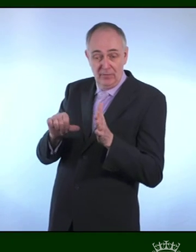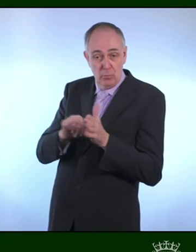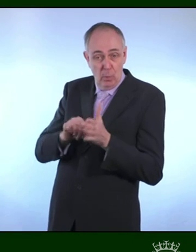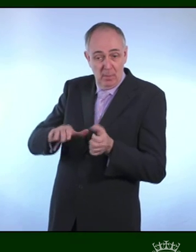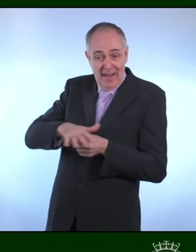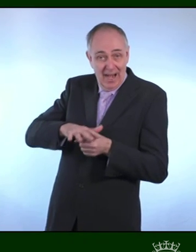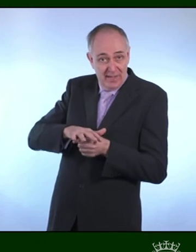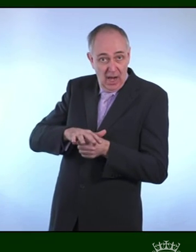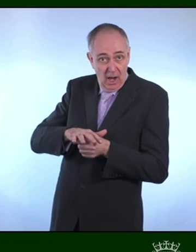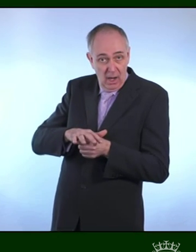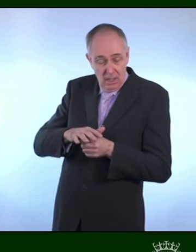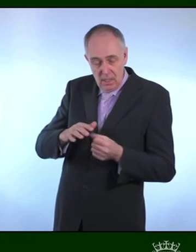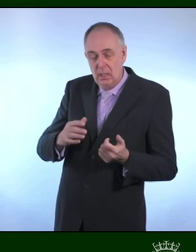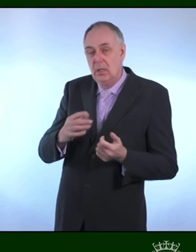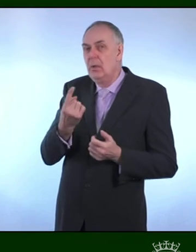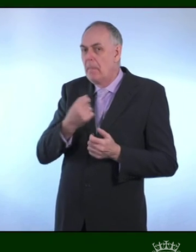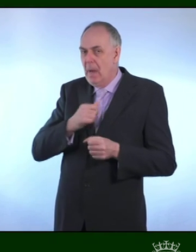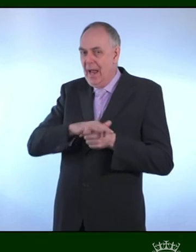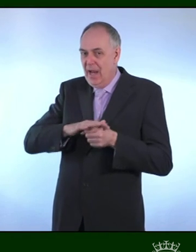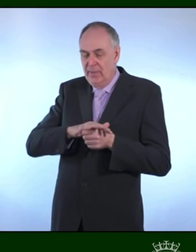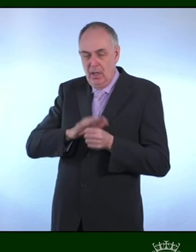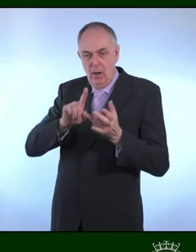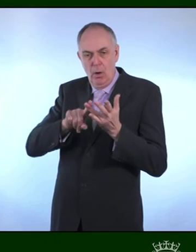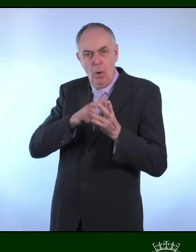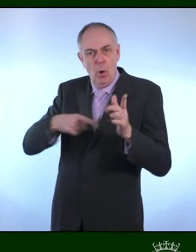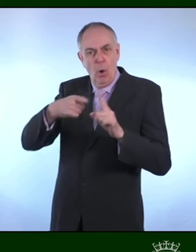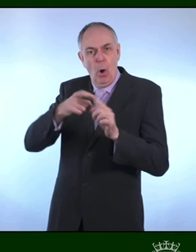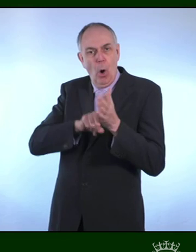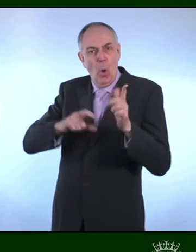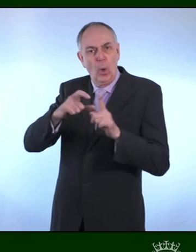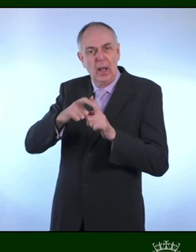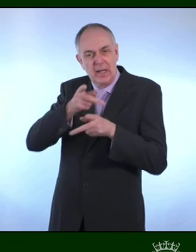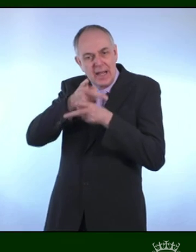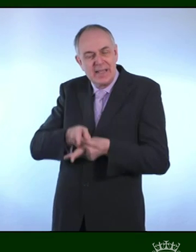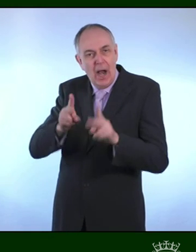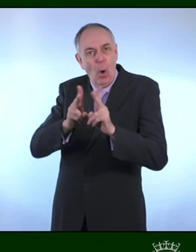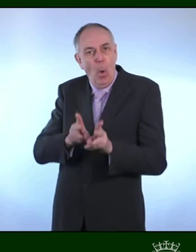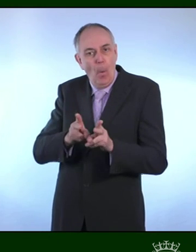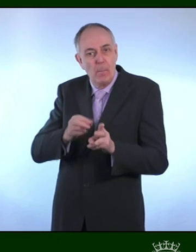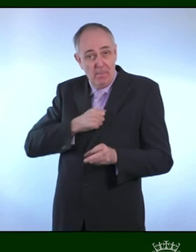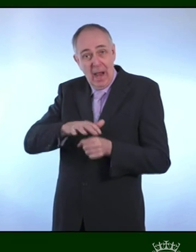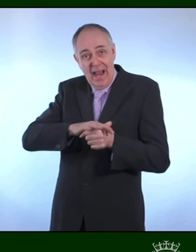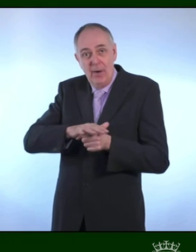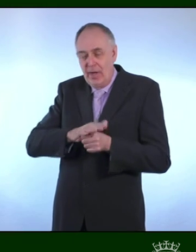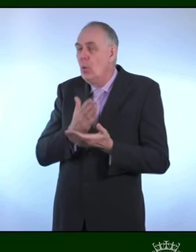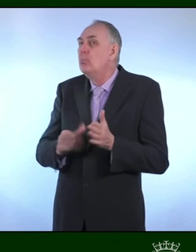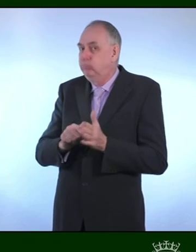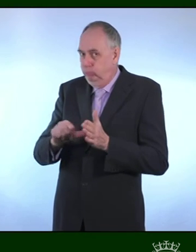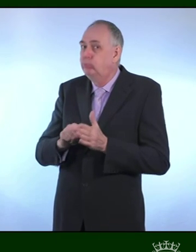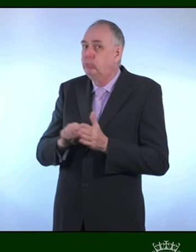In that light, I would like to draw attention to the fact that the Oaklands care home in my constituency has had a really difficult time lately.